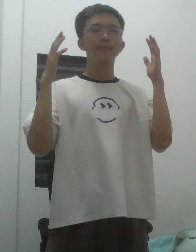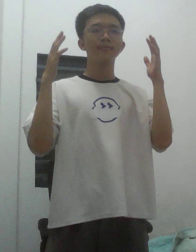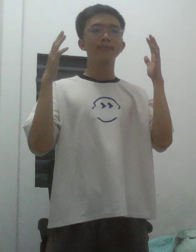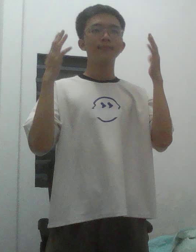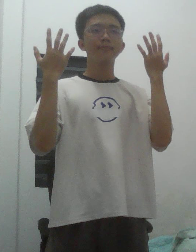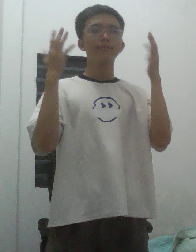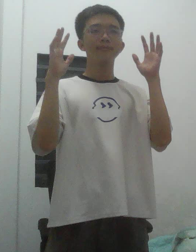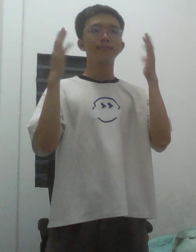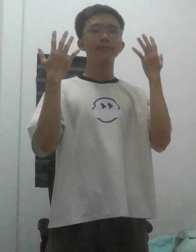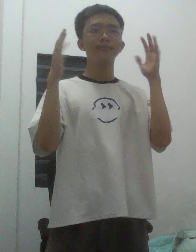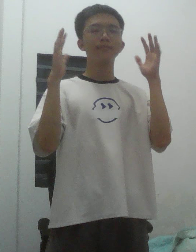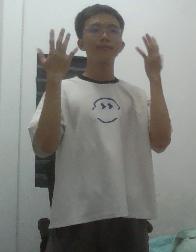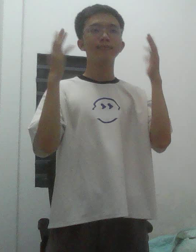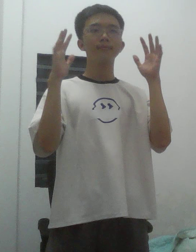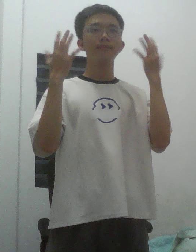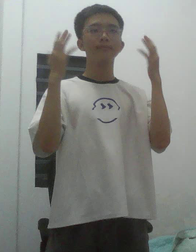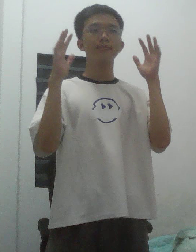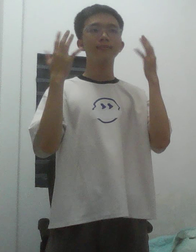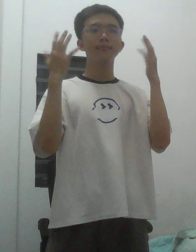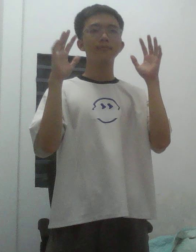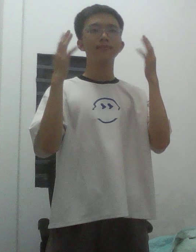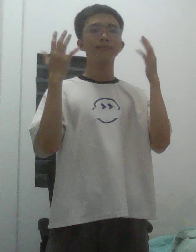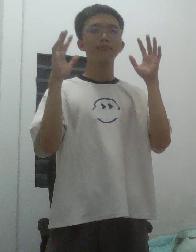vo tay